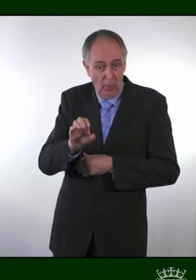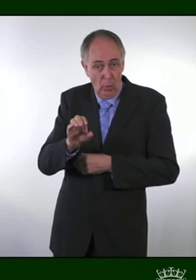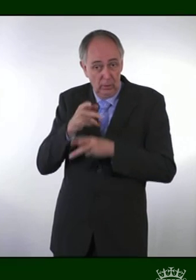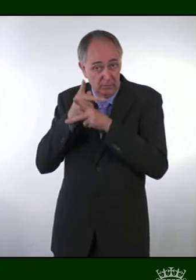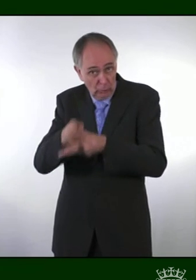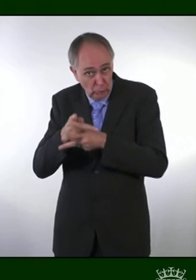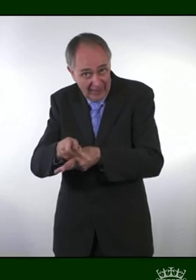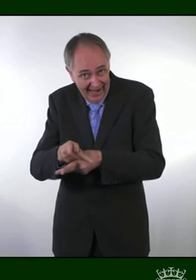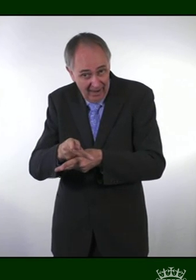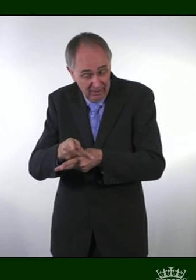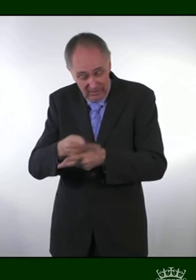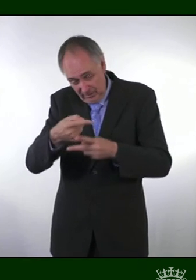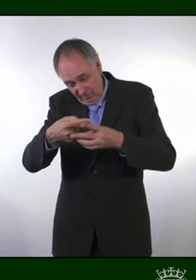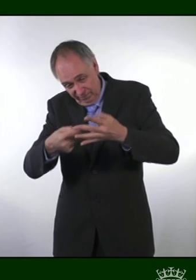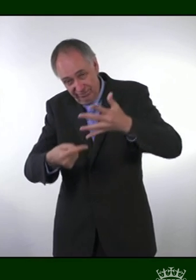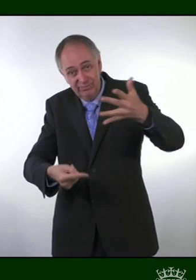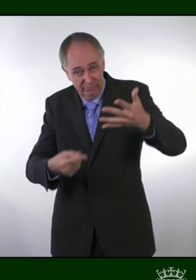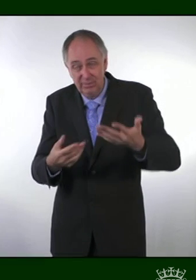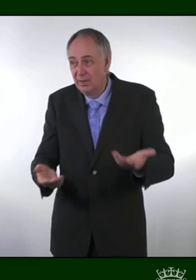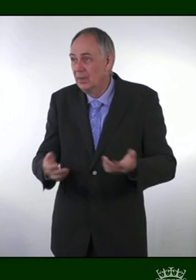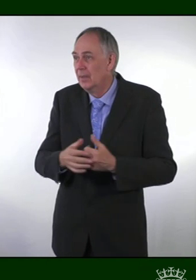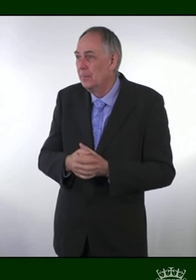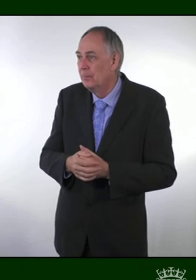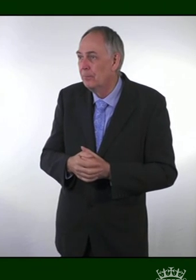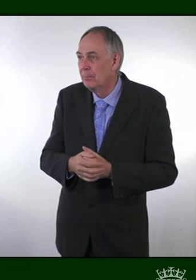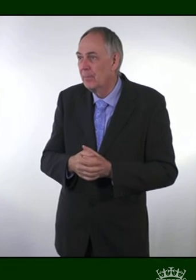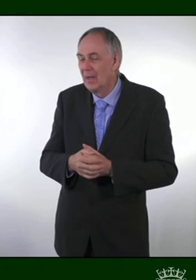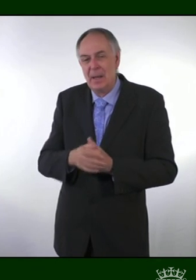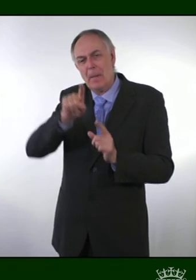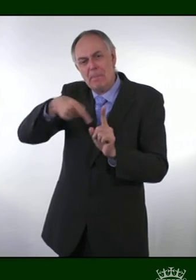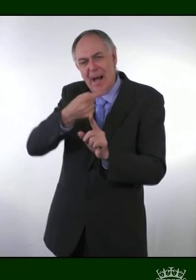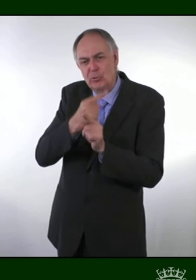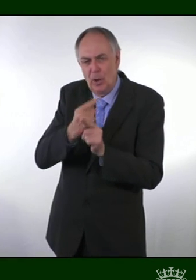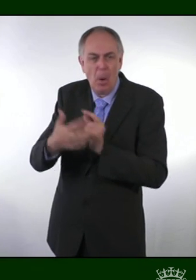I want to return to this point about poverty.